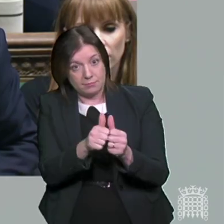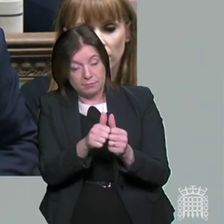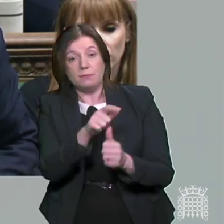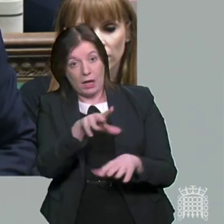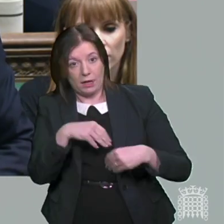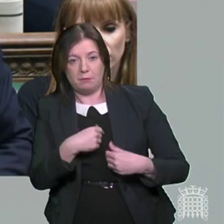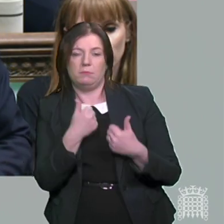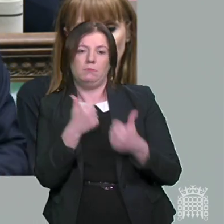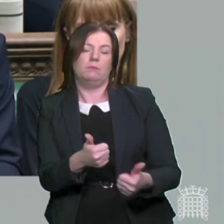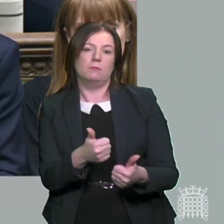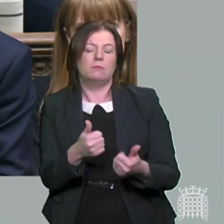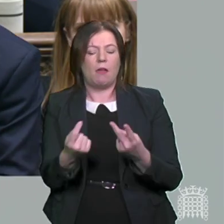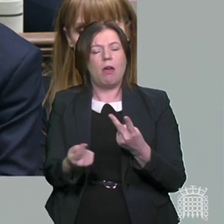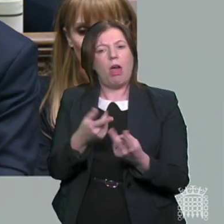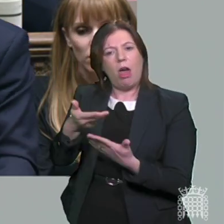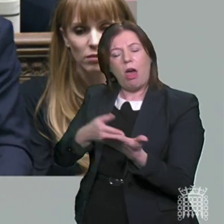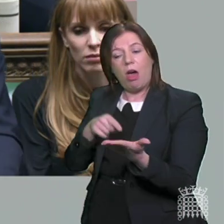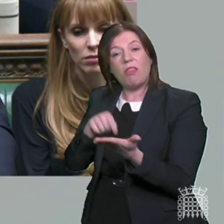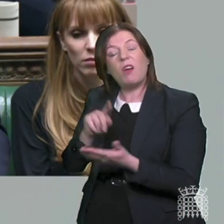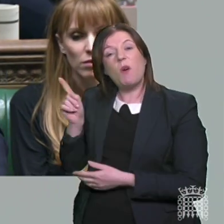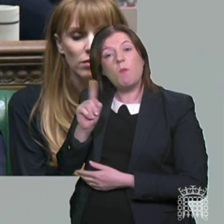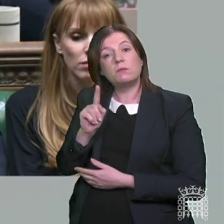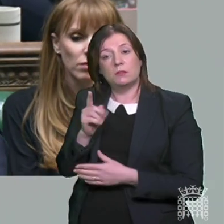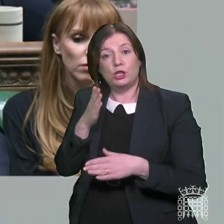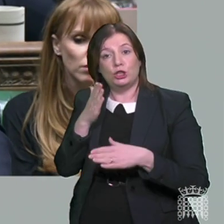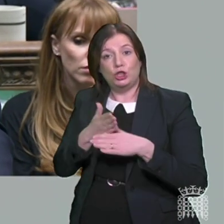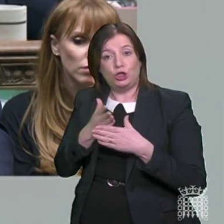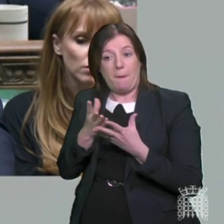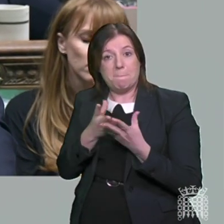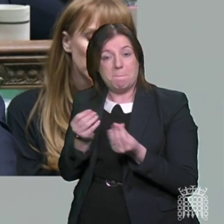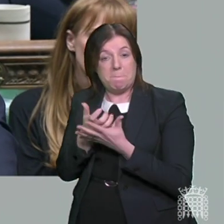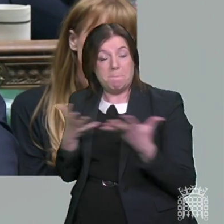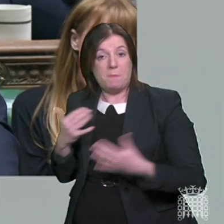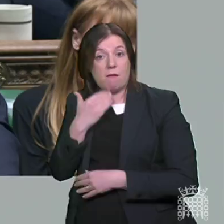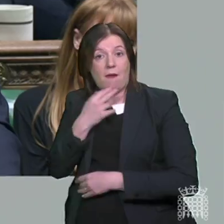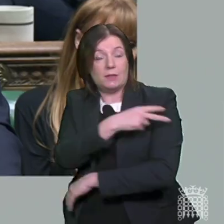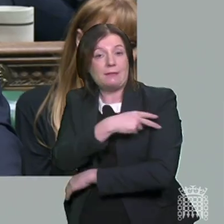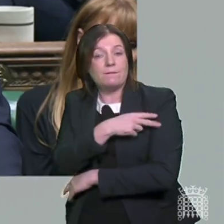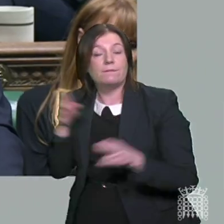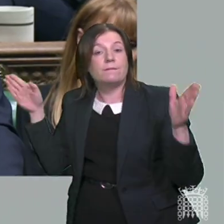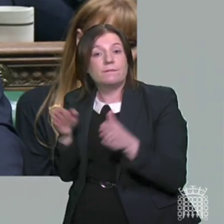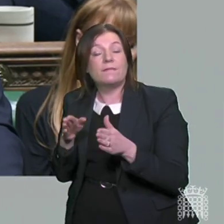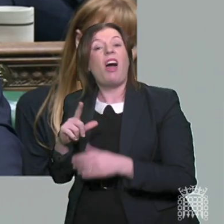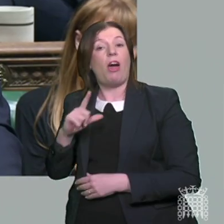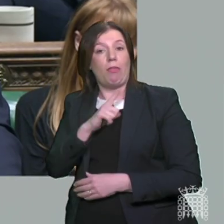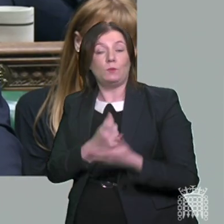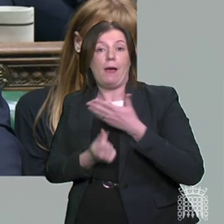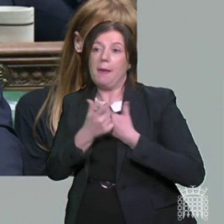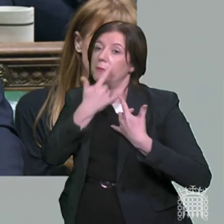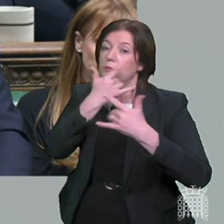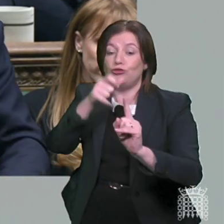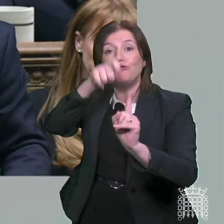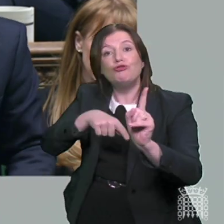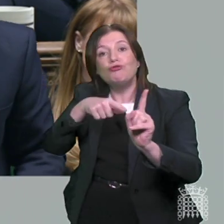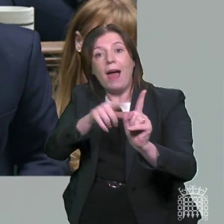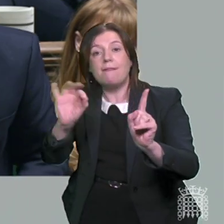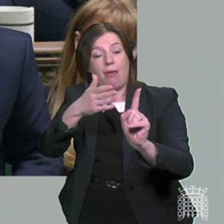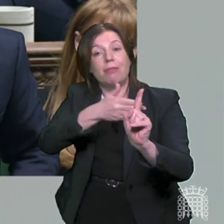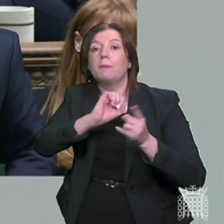The report also says that staffing vacancies and excessive workloads contributed to those fatal failures.